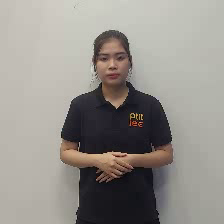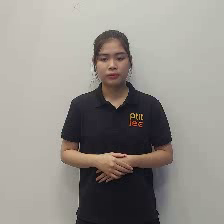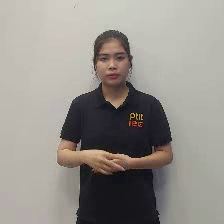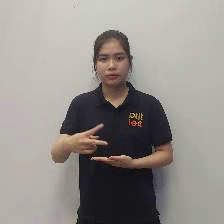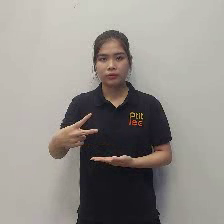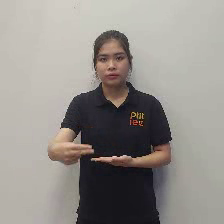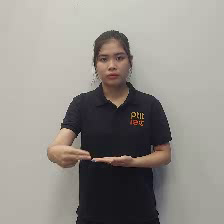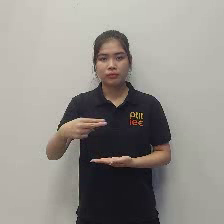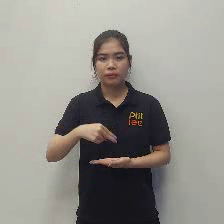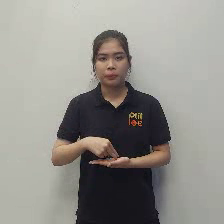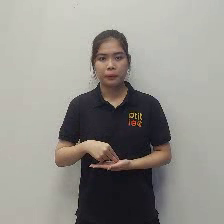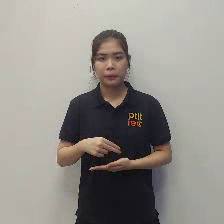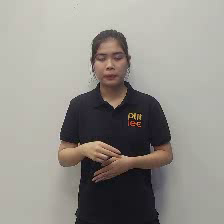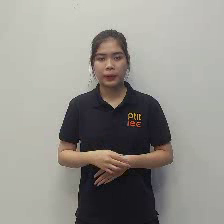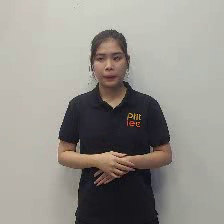Thức ăn